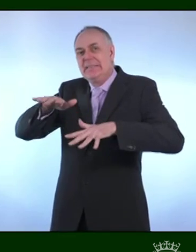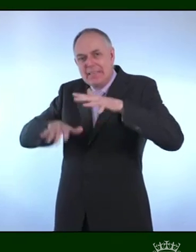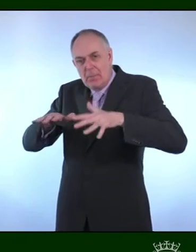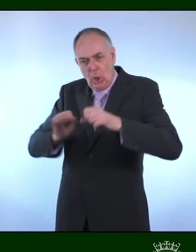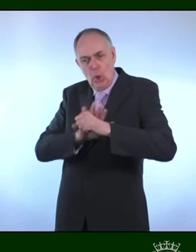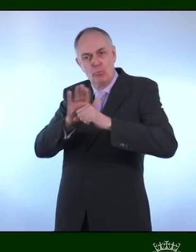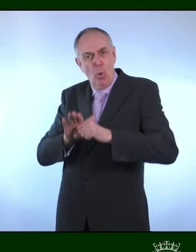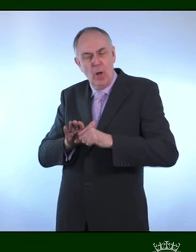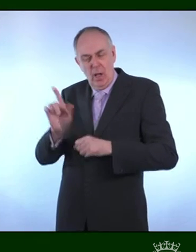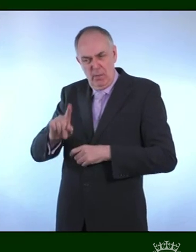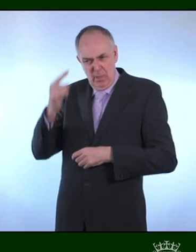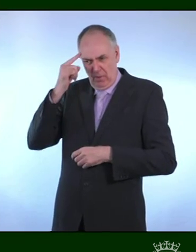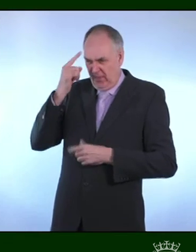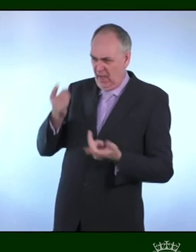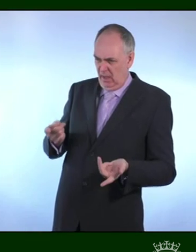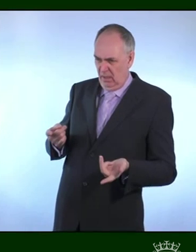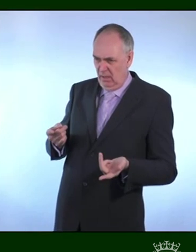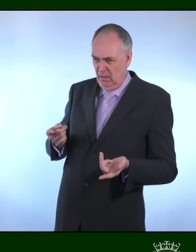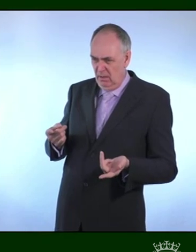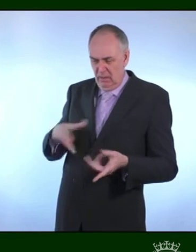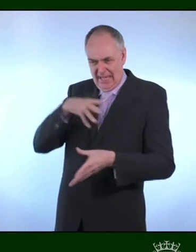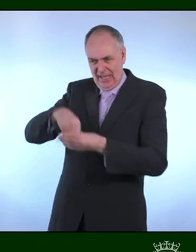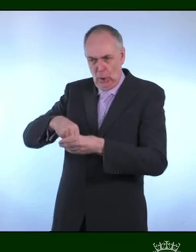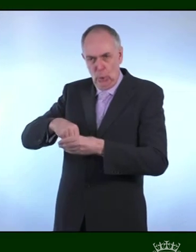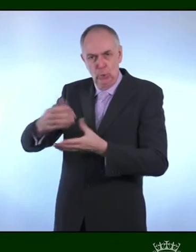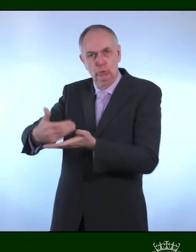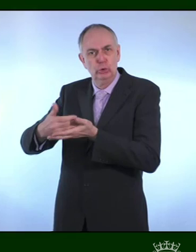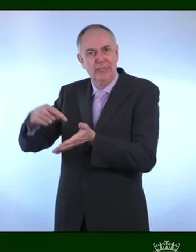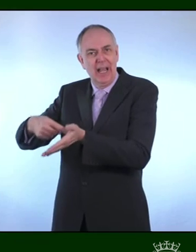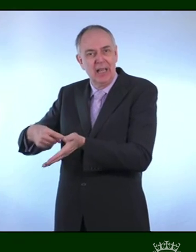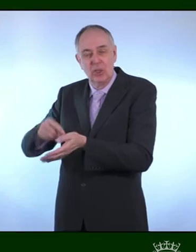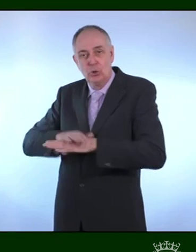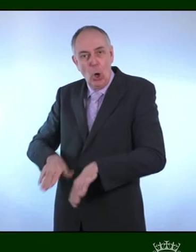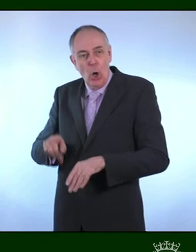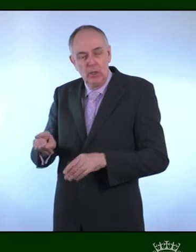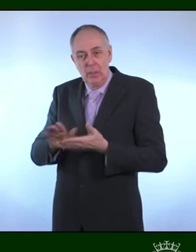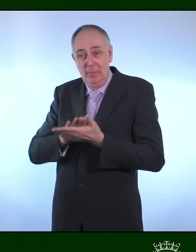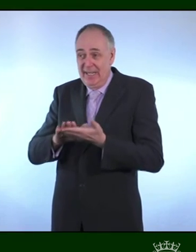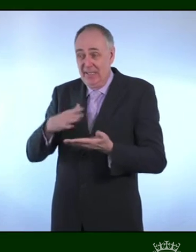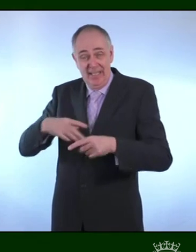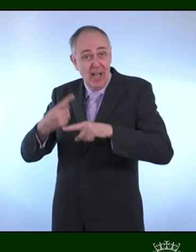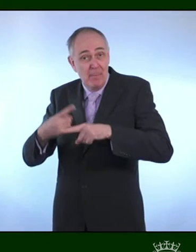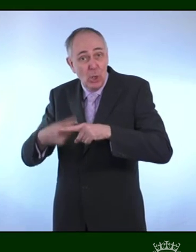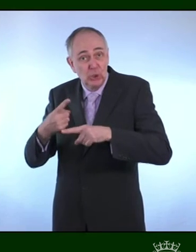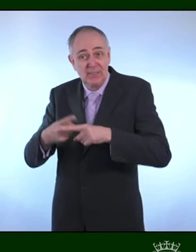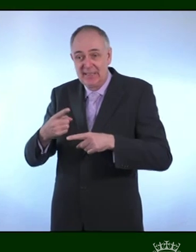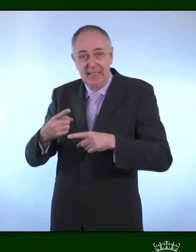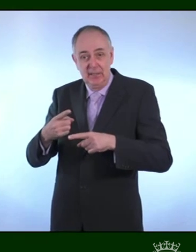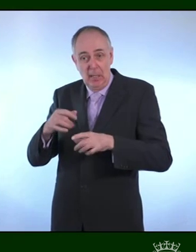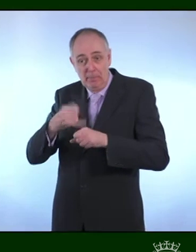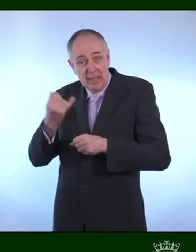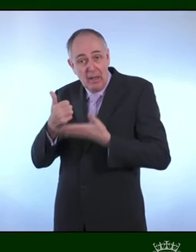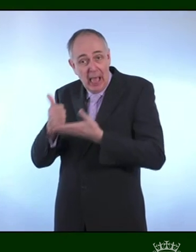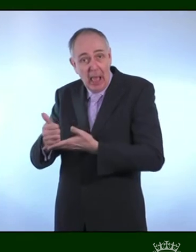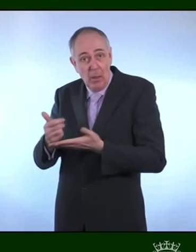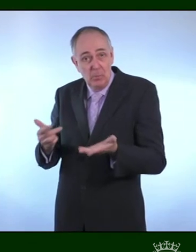She is concerned that she will not be included in the group of people who are to be shielded, even though she is clearly at risk, and she is concerned that she is going to end up needing emergency medical help because she takes different medications.